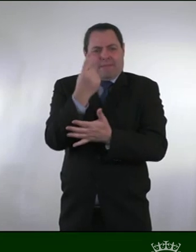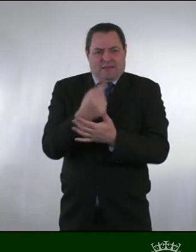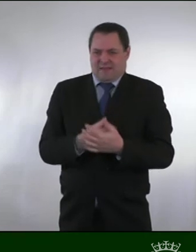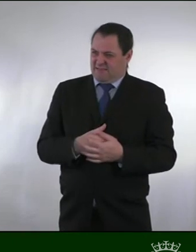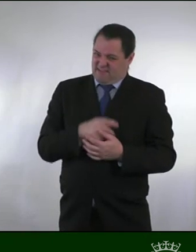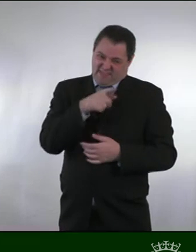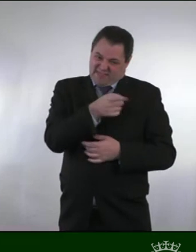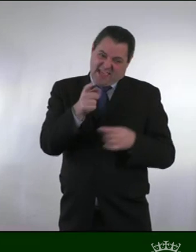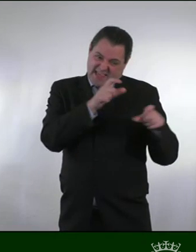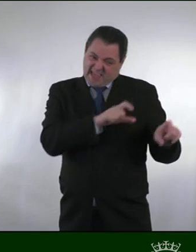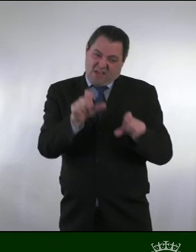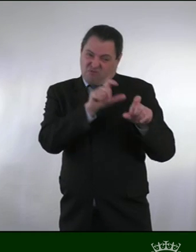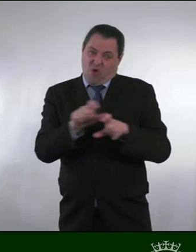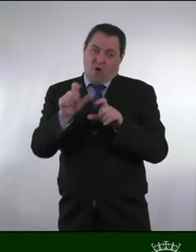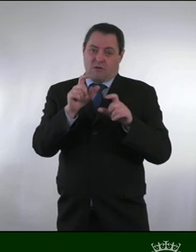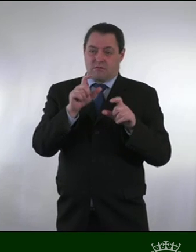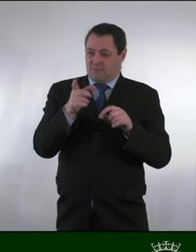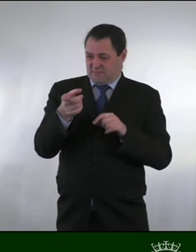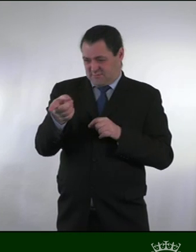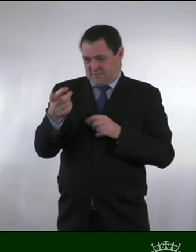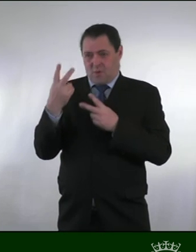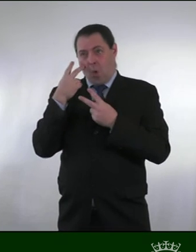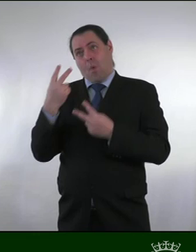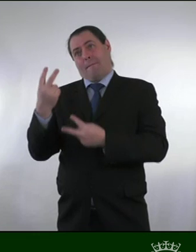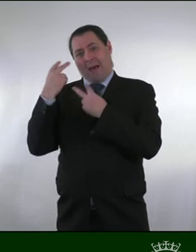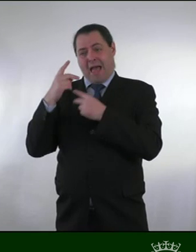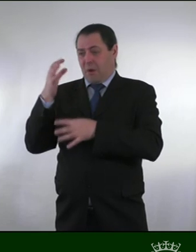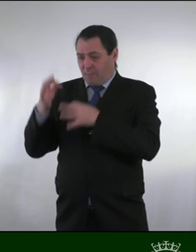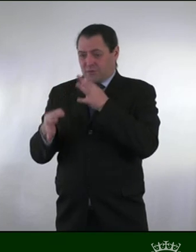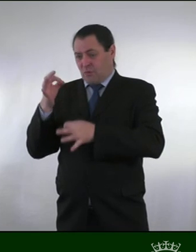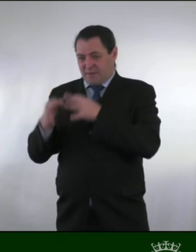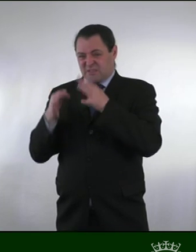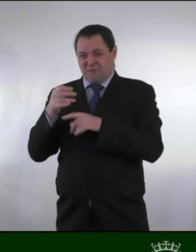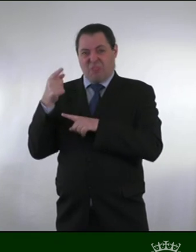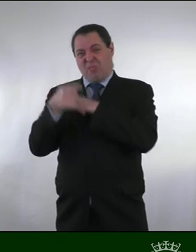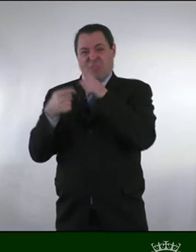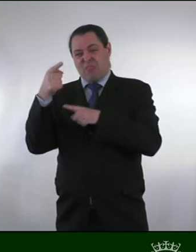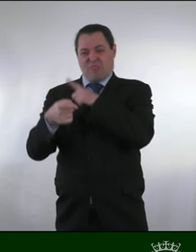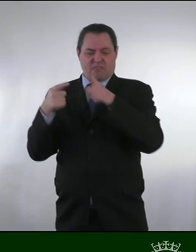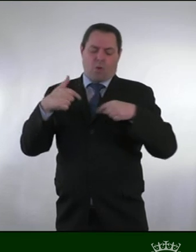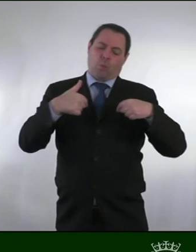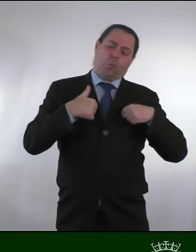The Opposition continue to look backwards, play politics and snipe from the sidelines.